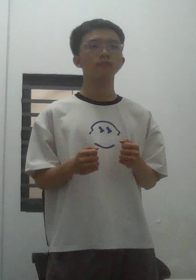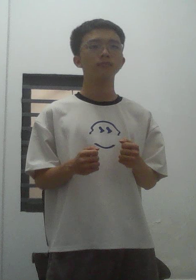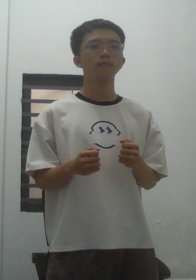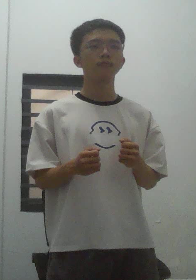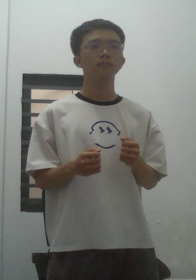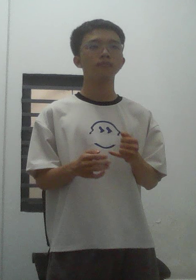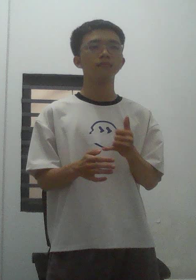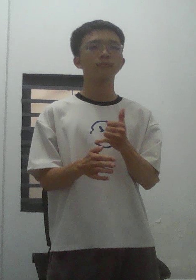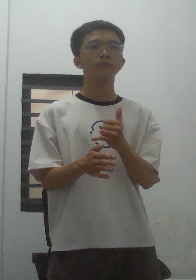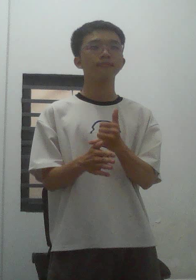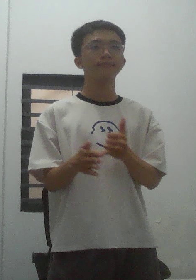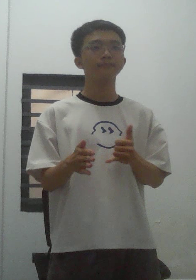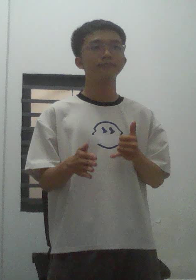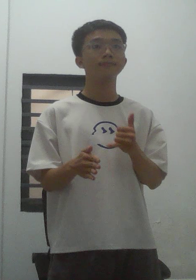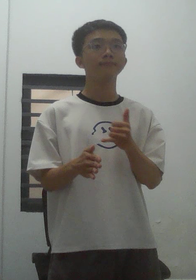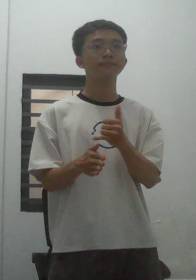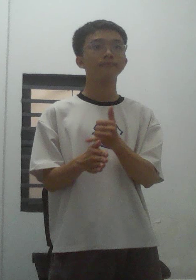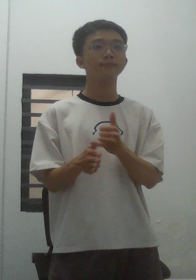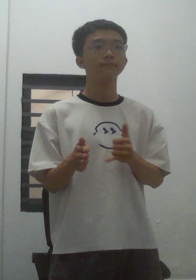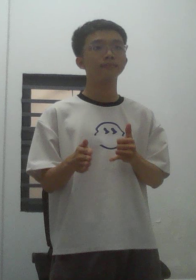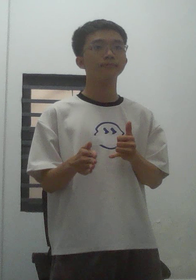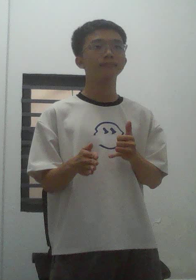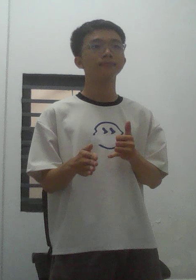cuoi thang